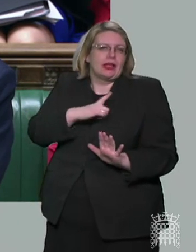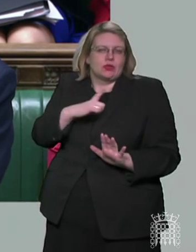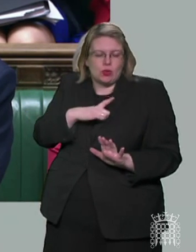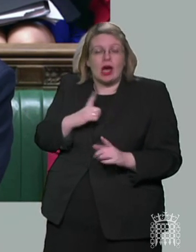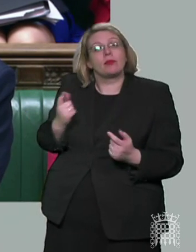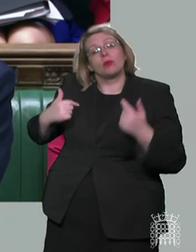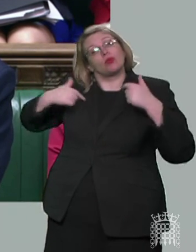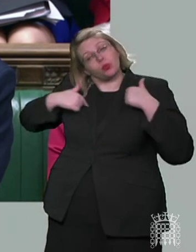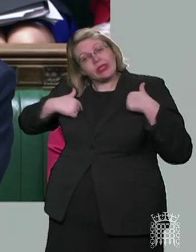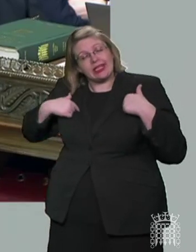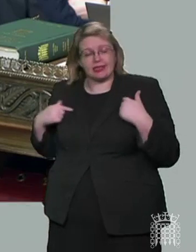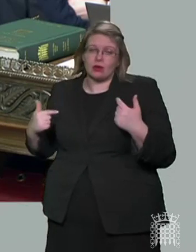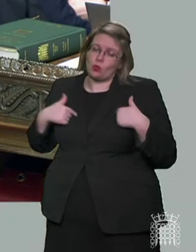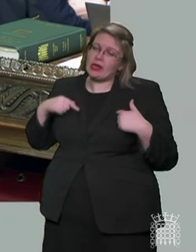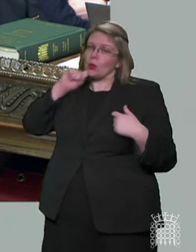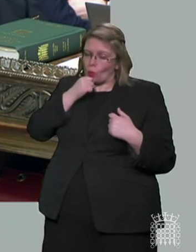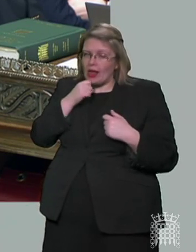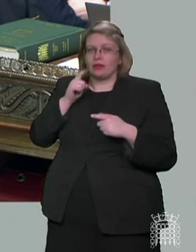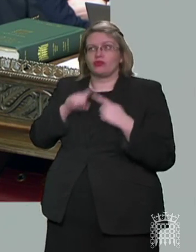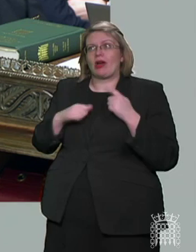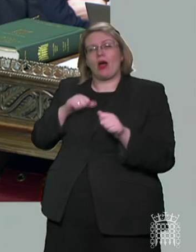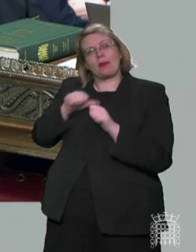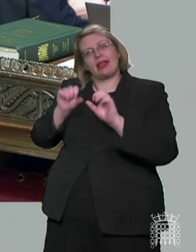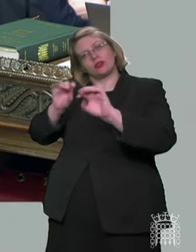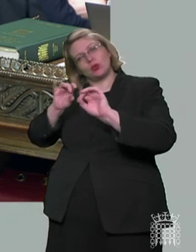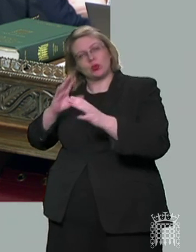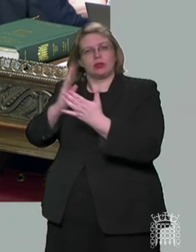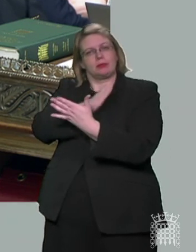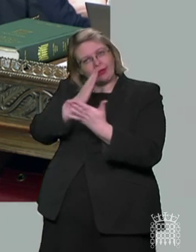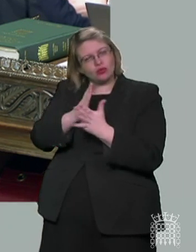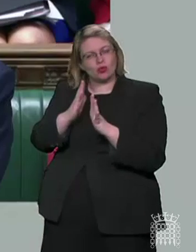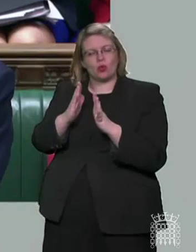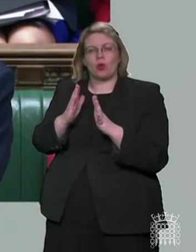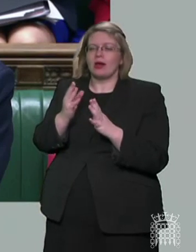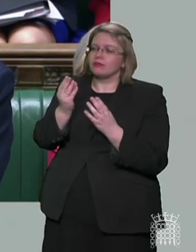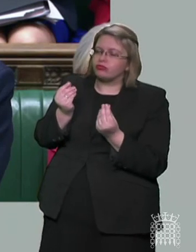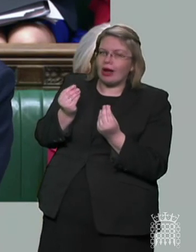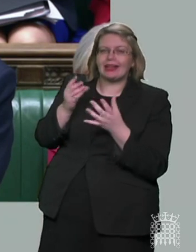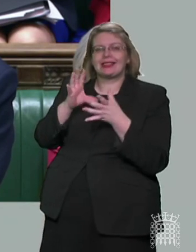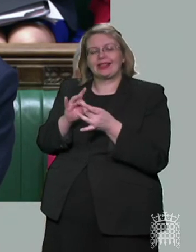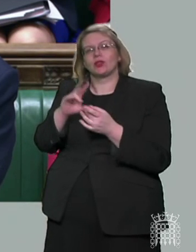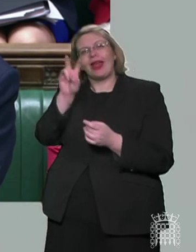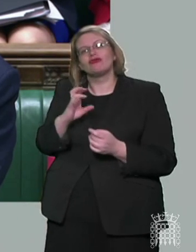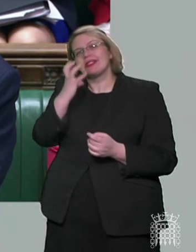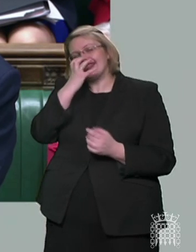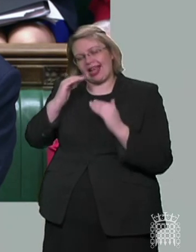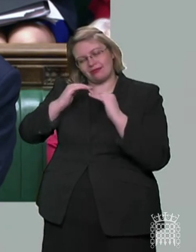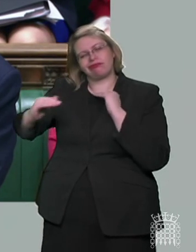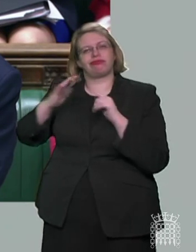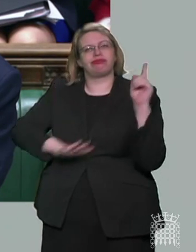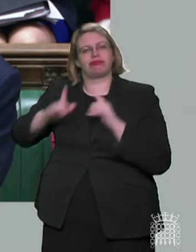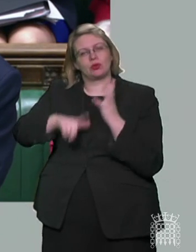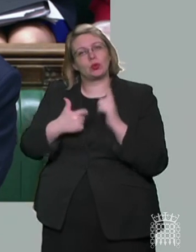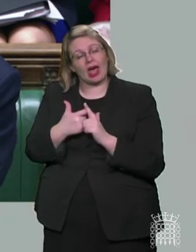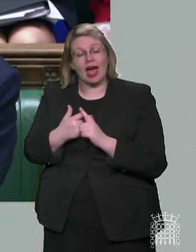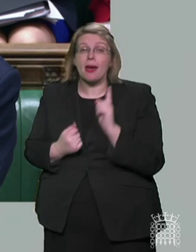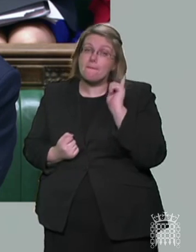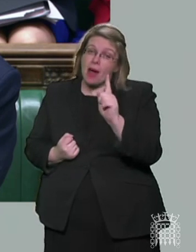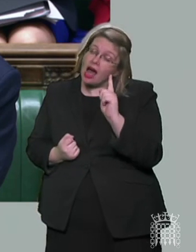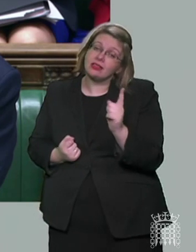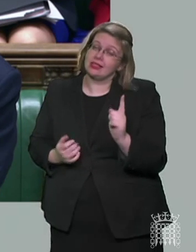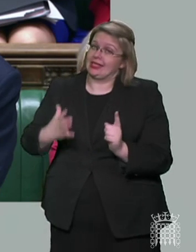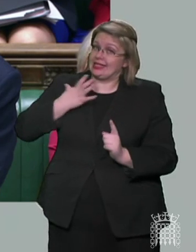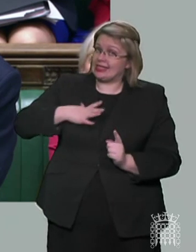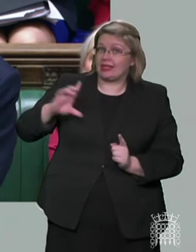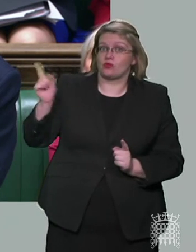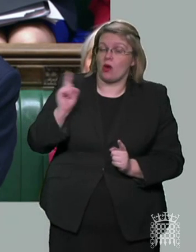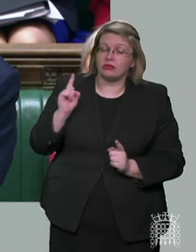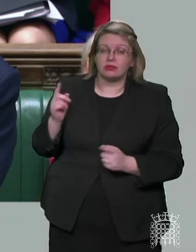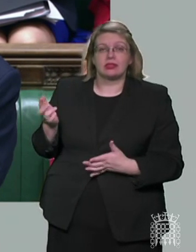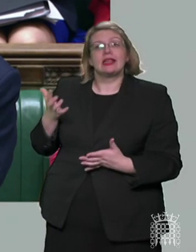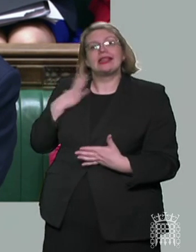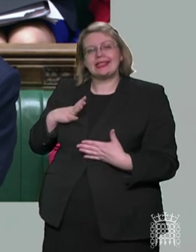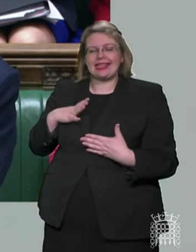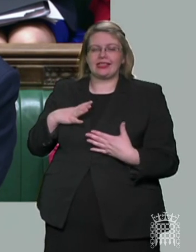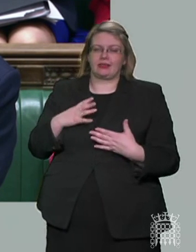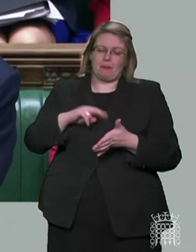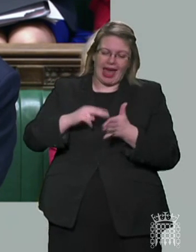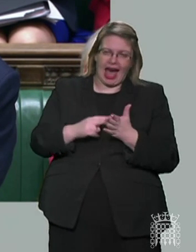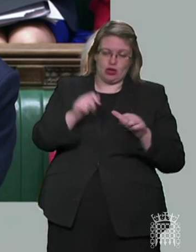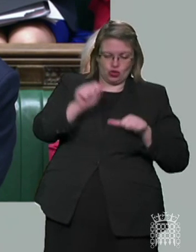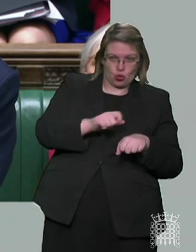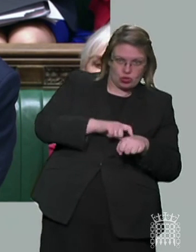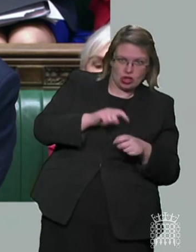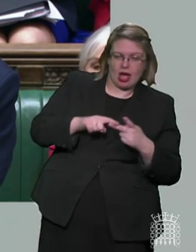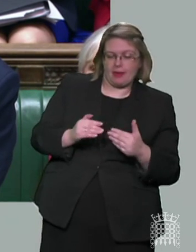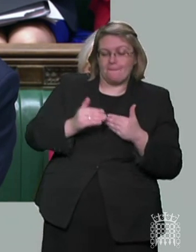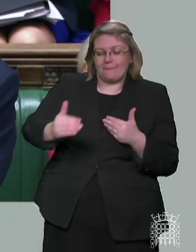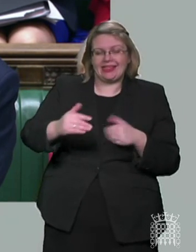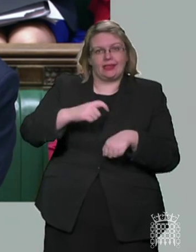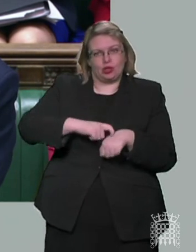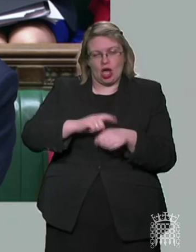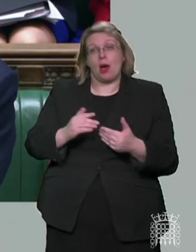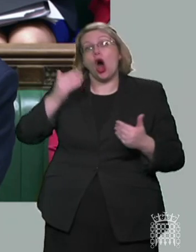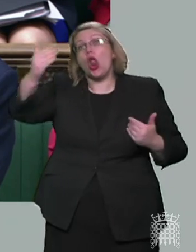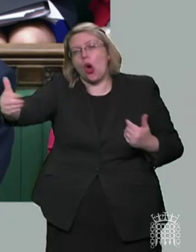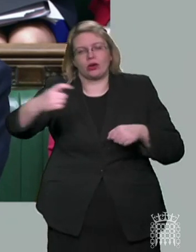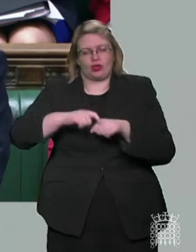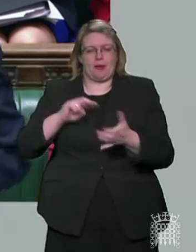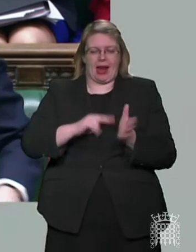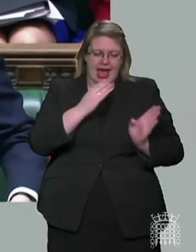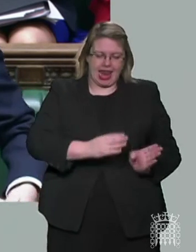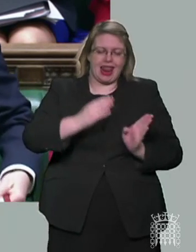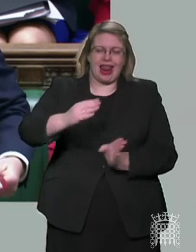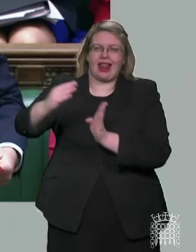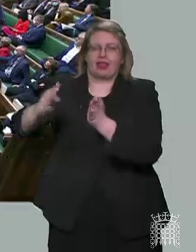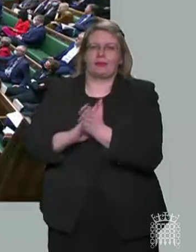We will do everything in our power to abate the costs of energy across the country, as we already are, but what is needed is a short-term, medium-term and long-term energy strategy so that we have sustainable supplies.